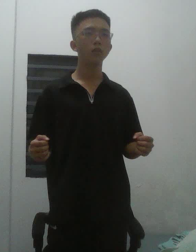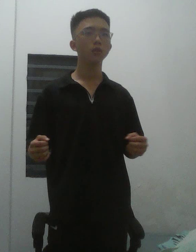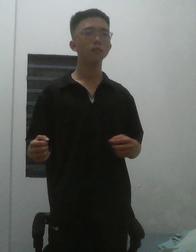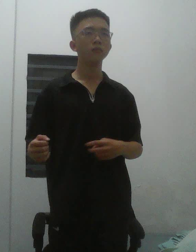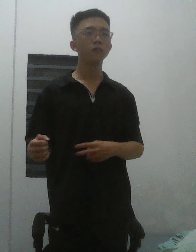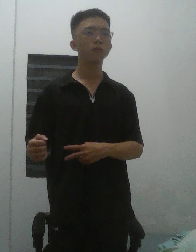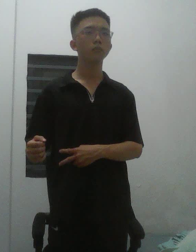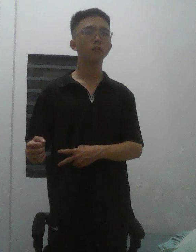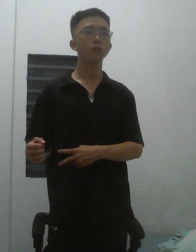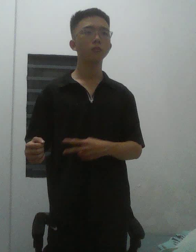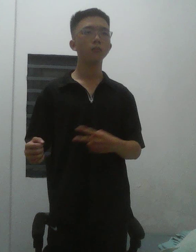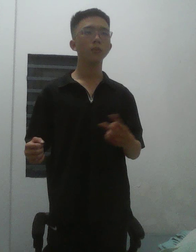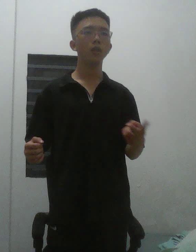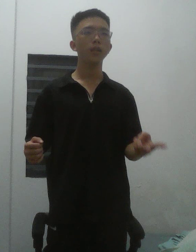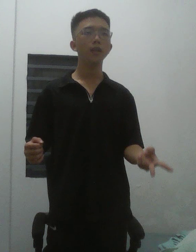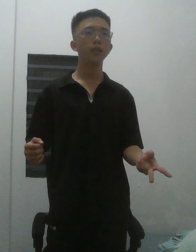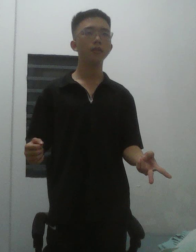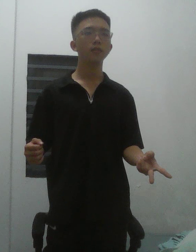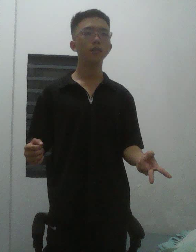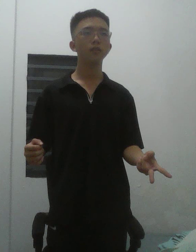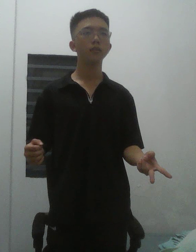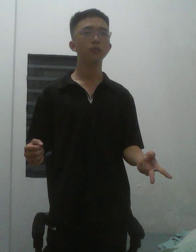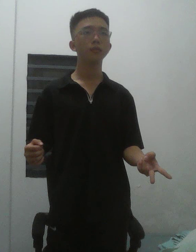it